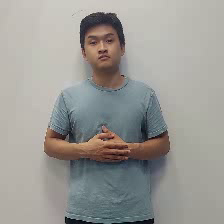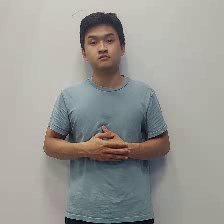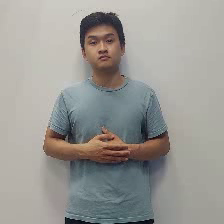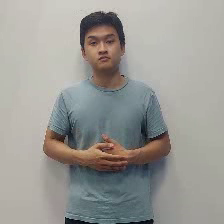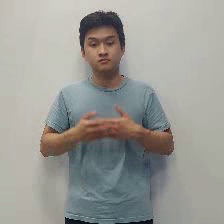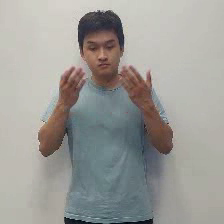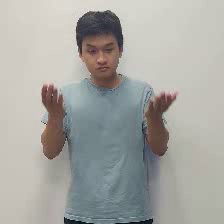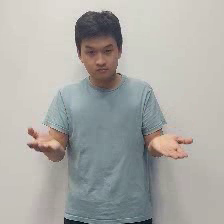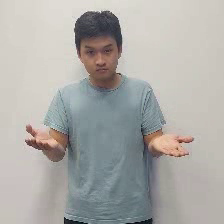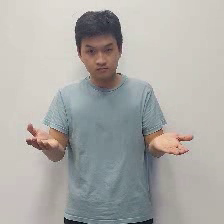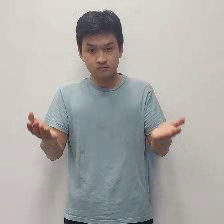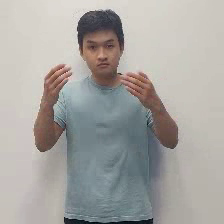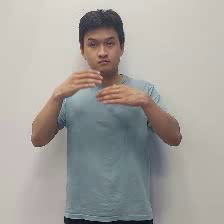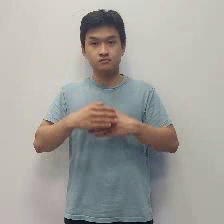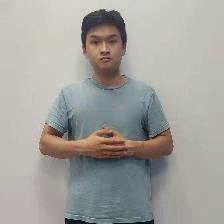Hôm nay